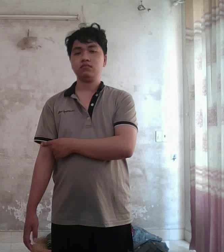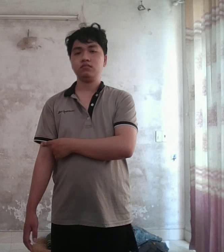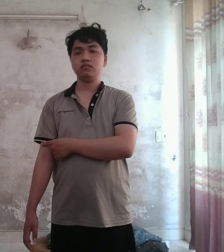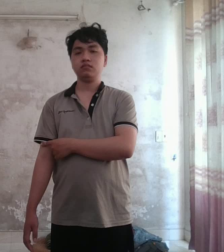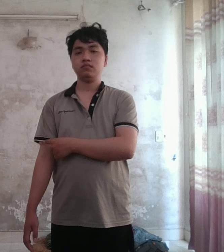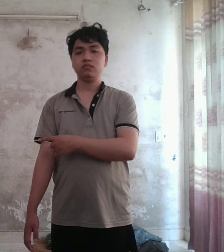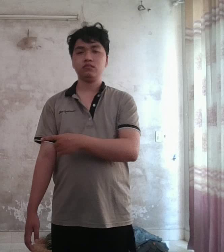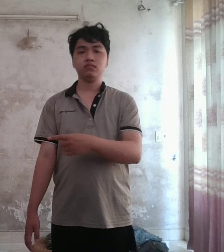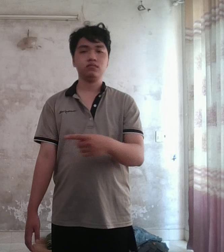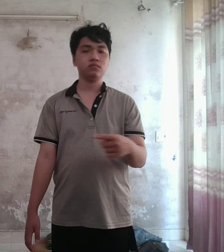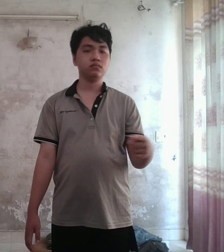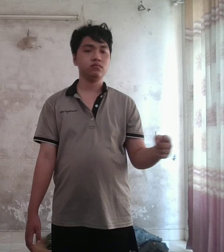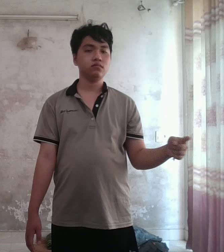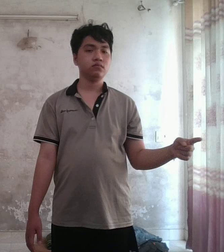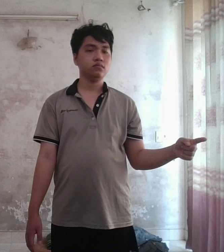cac ban